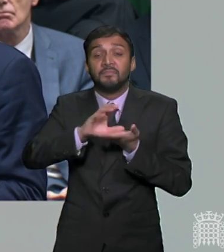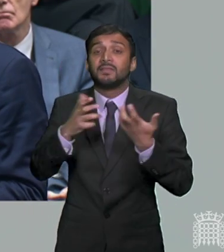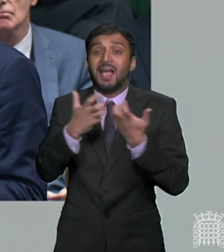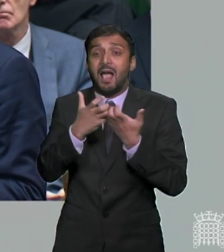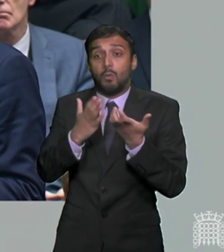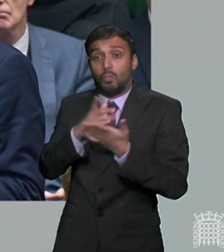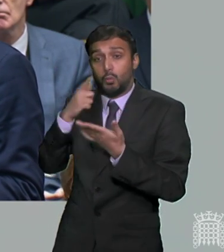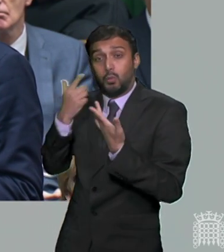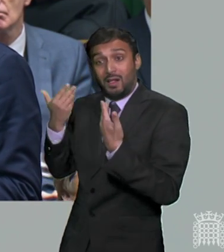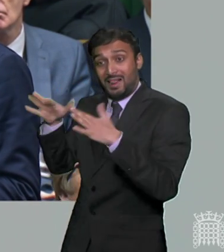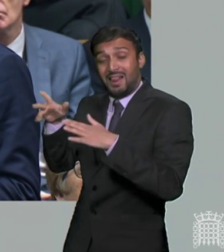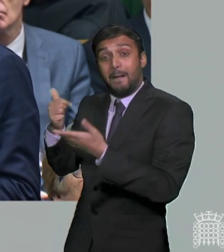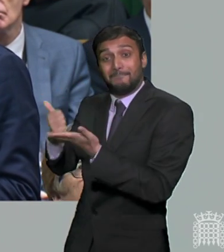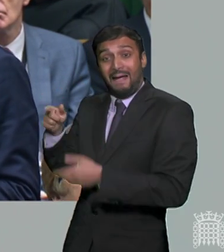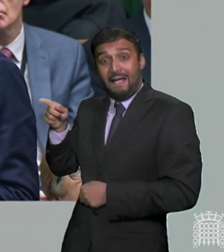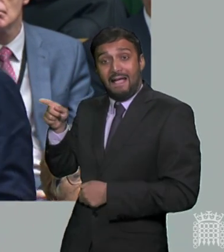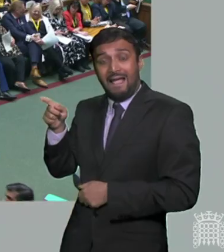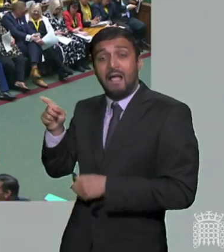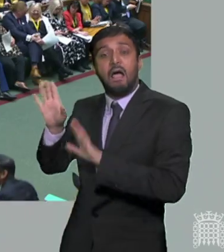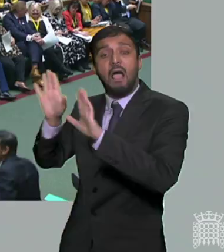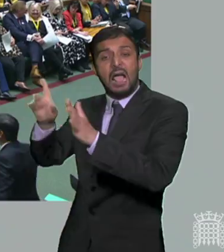Will he help Vanessa to keep her home?